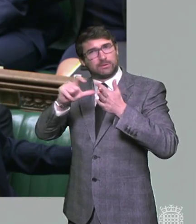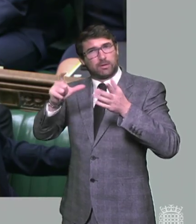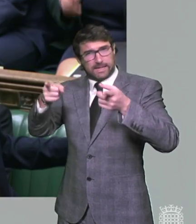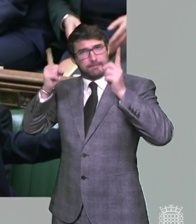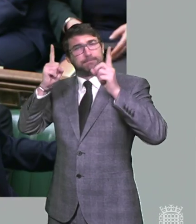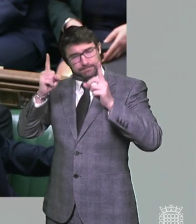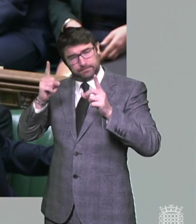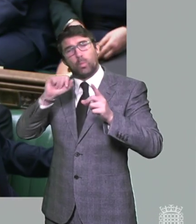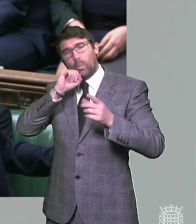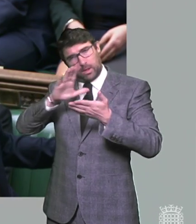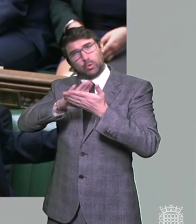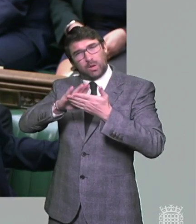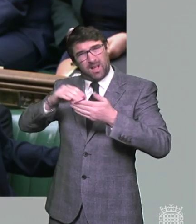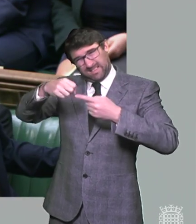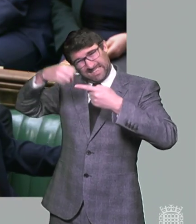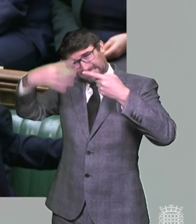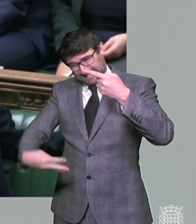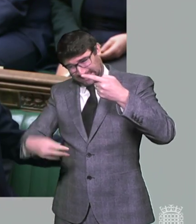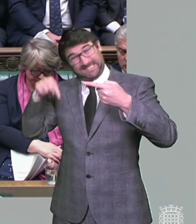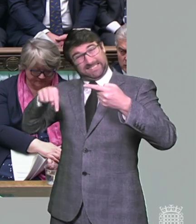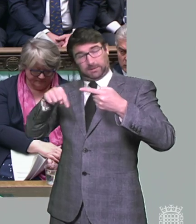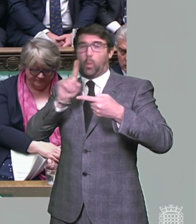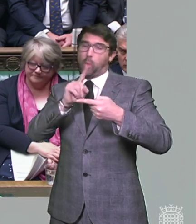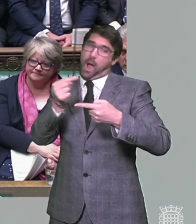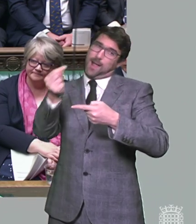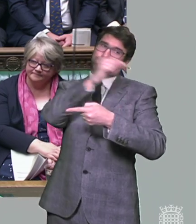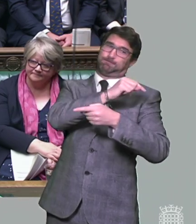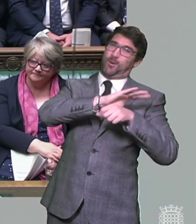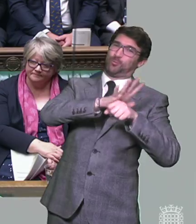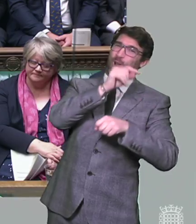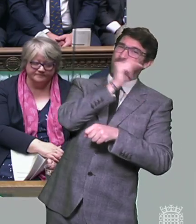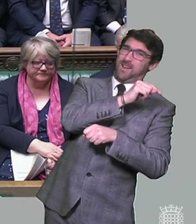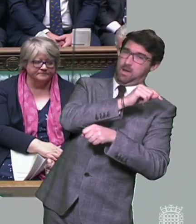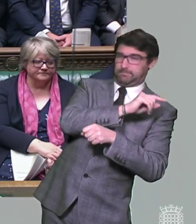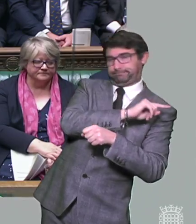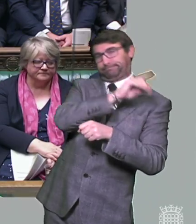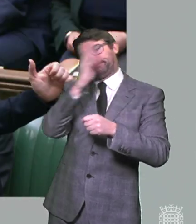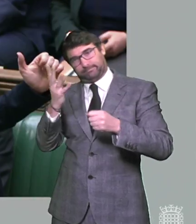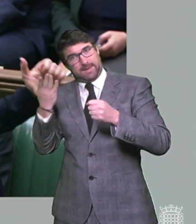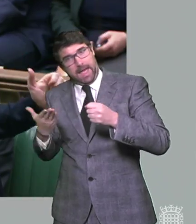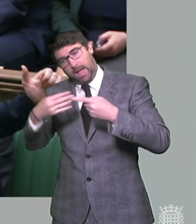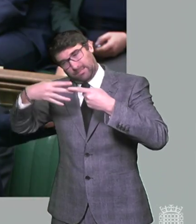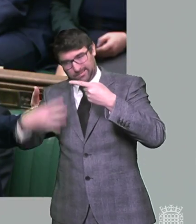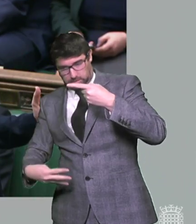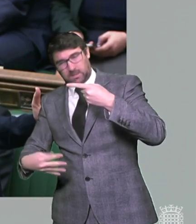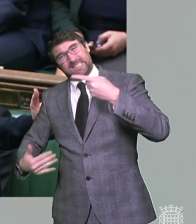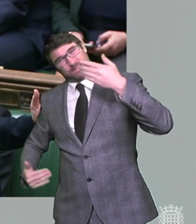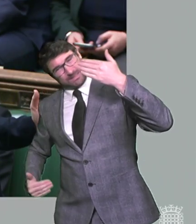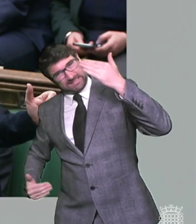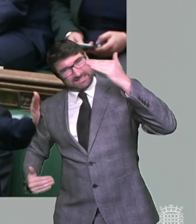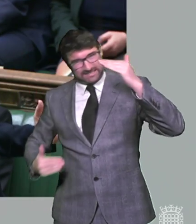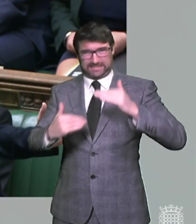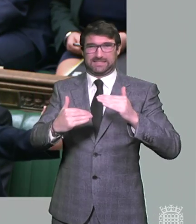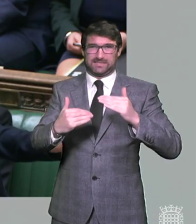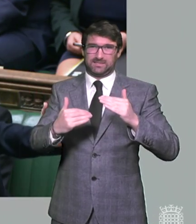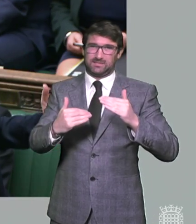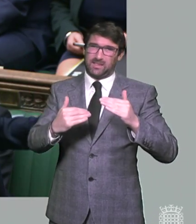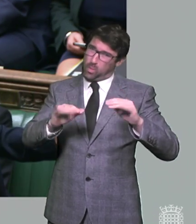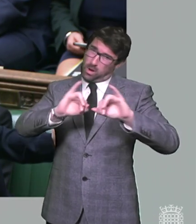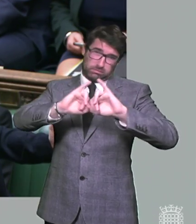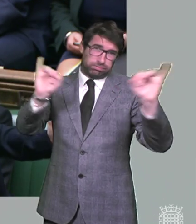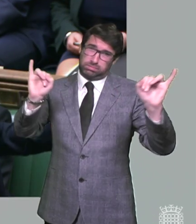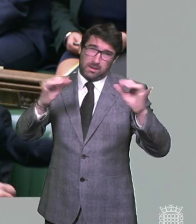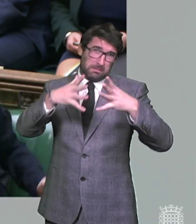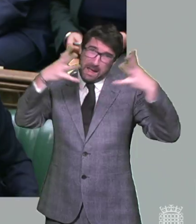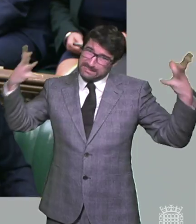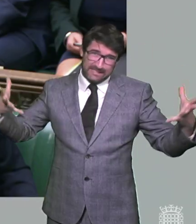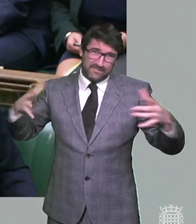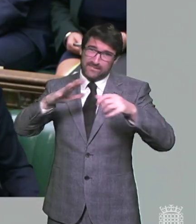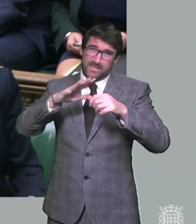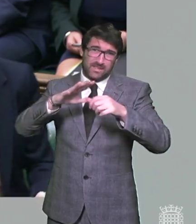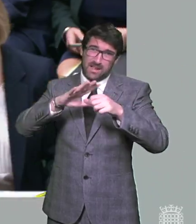She will continue to work on that and make sure that we deal with what was a massive pandemic that created a backlog.